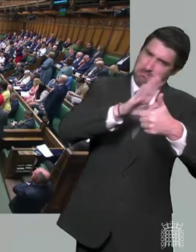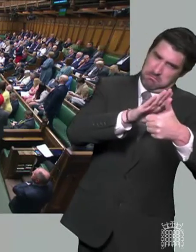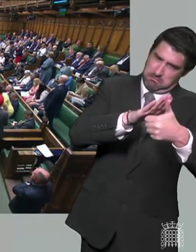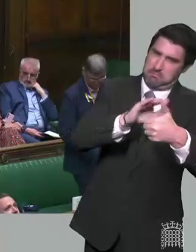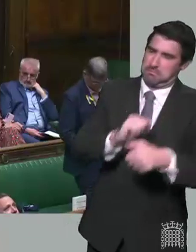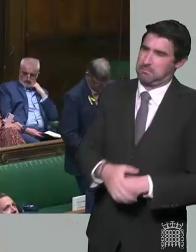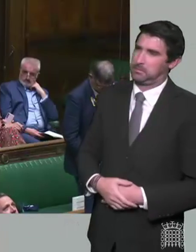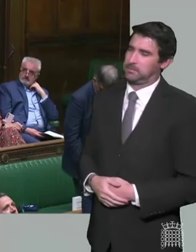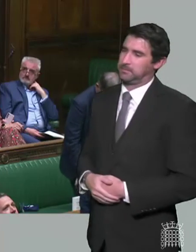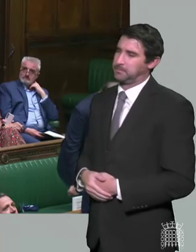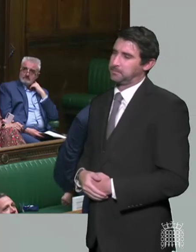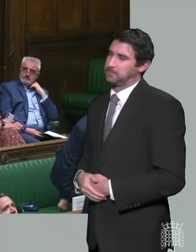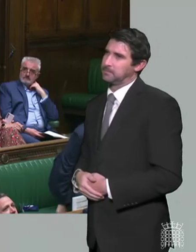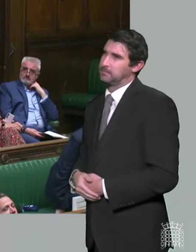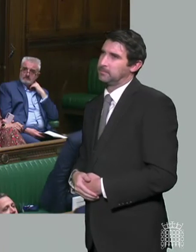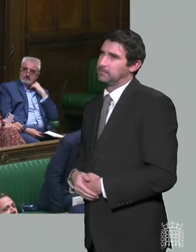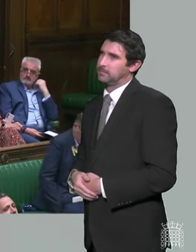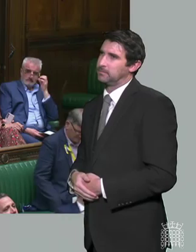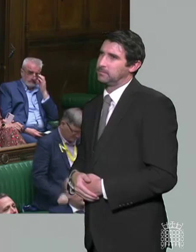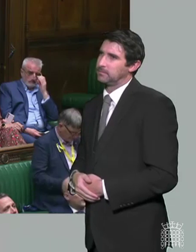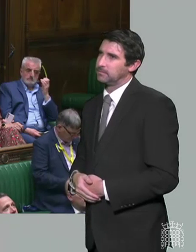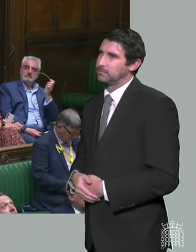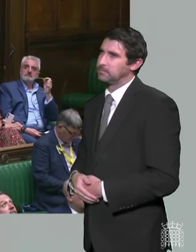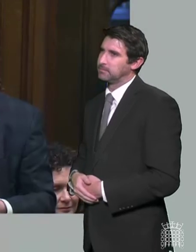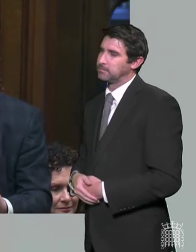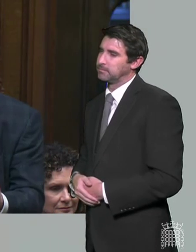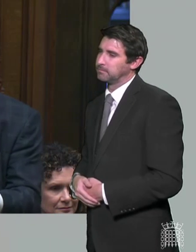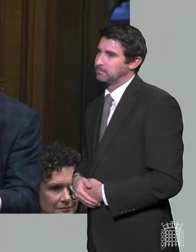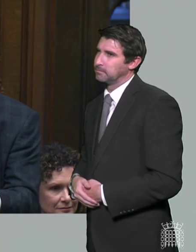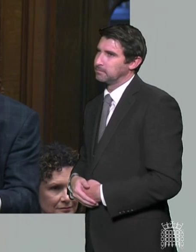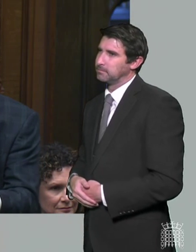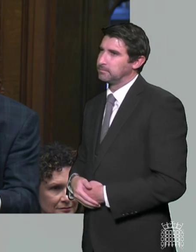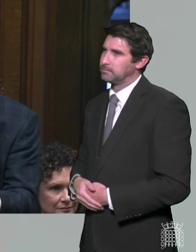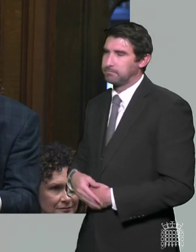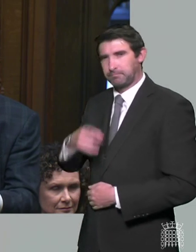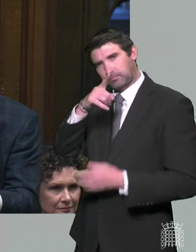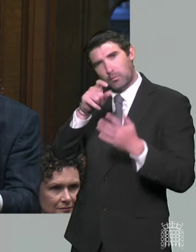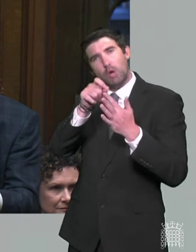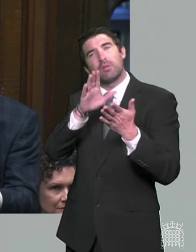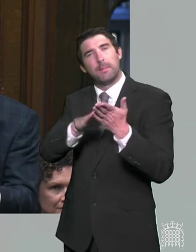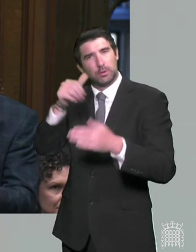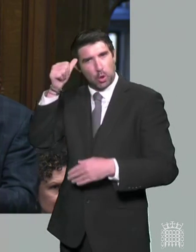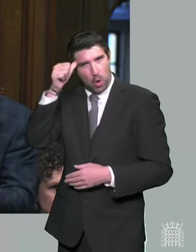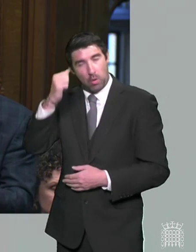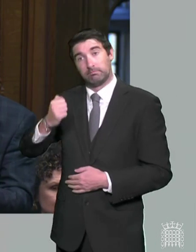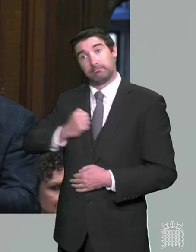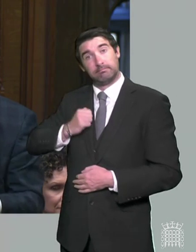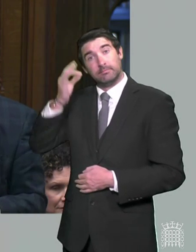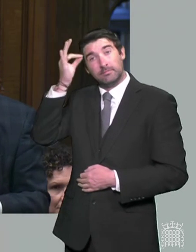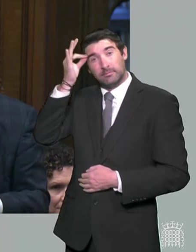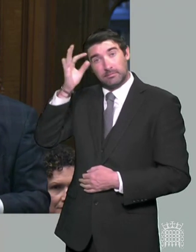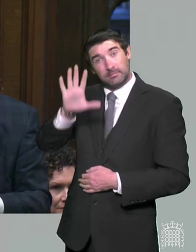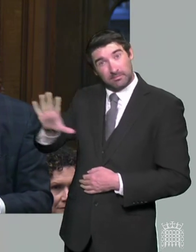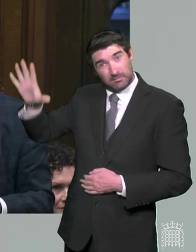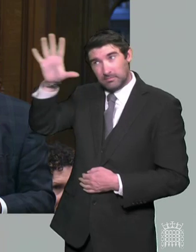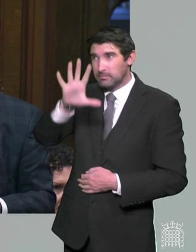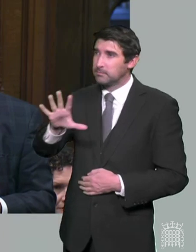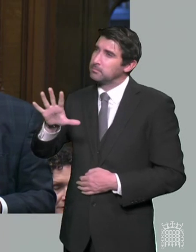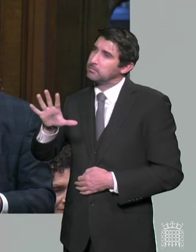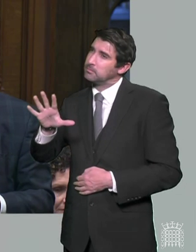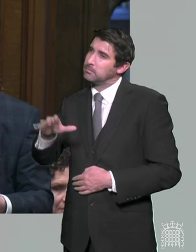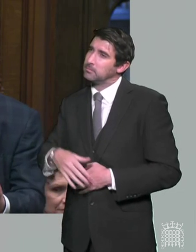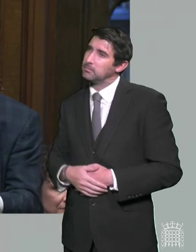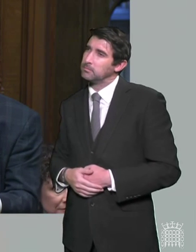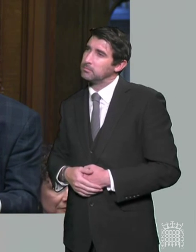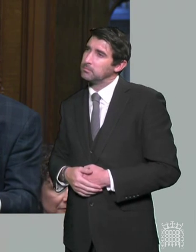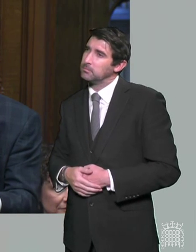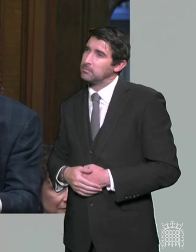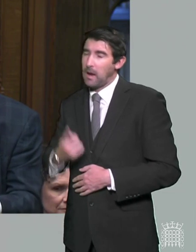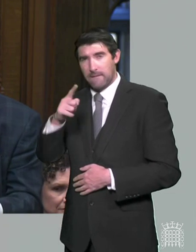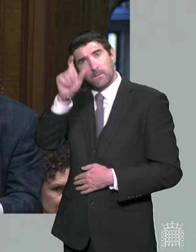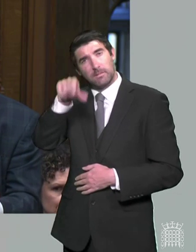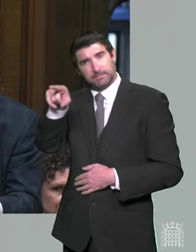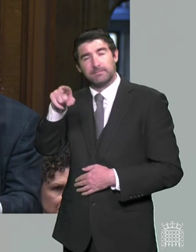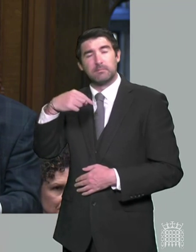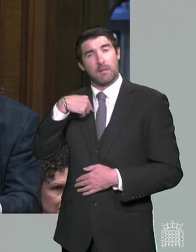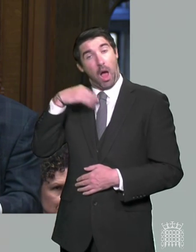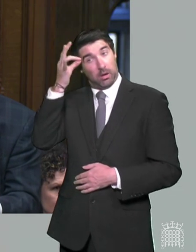The Prime Minister will know from my recent correspondence that a Kirkcaldy and Cowdenbeath constituent, Ruth Zuccarello, is the sister of Jim Fitton, who is currently imprisoned in Iraq.